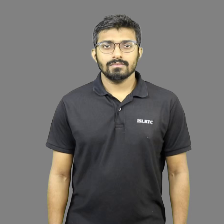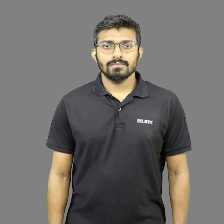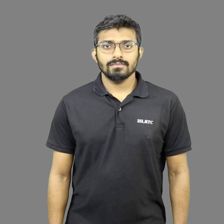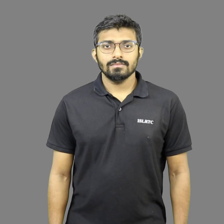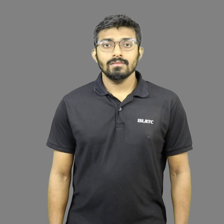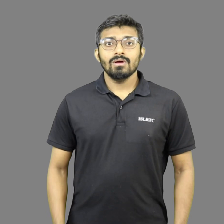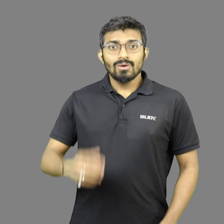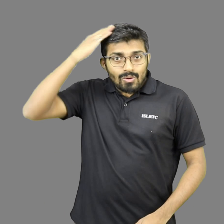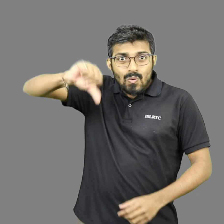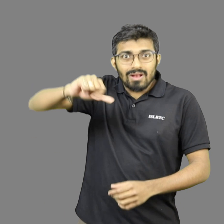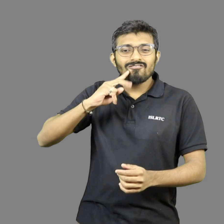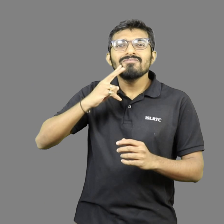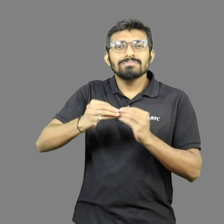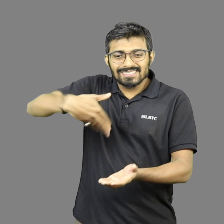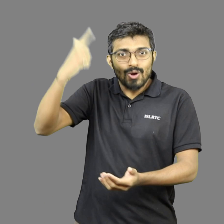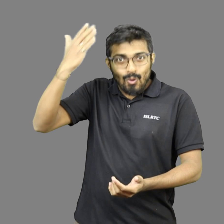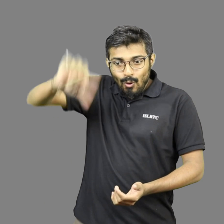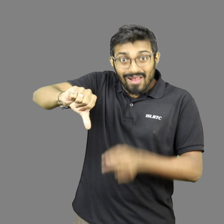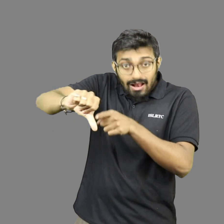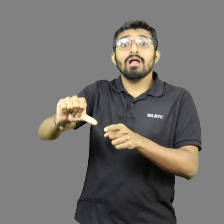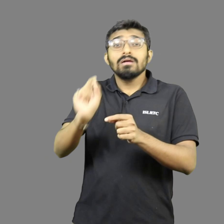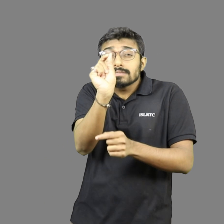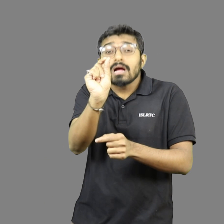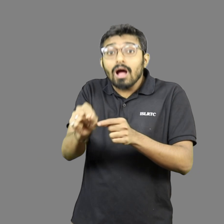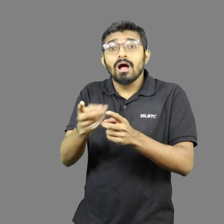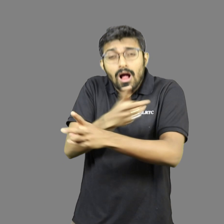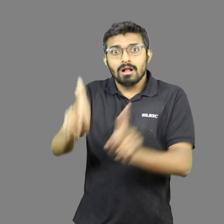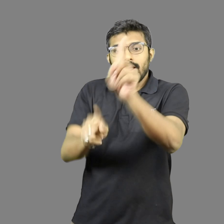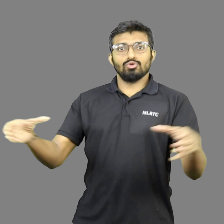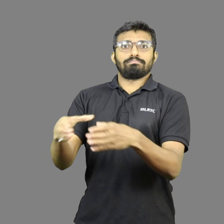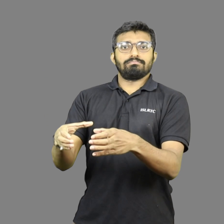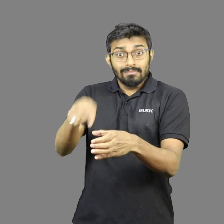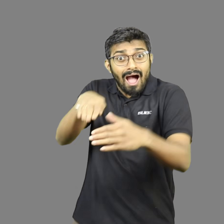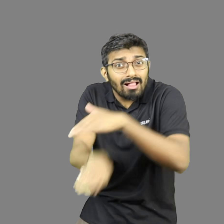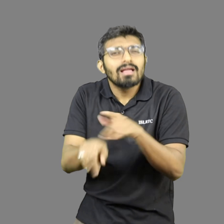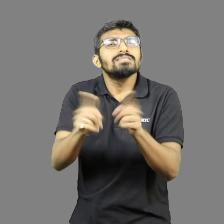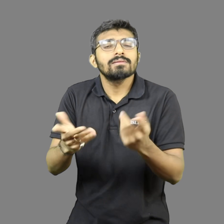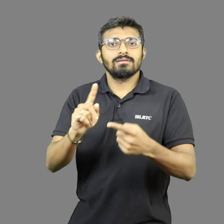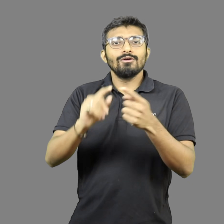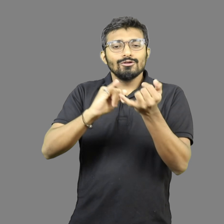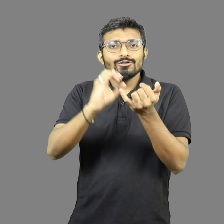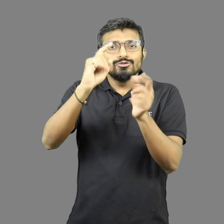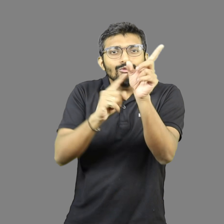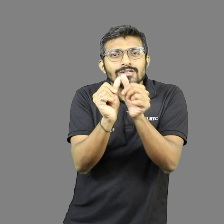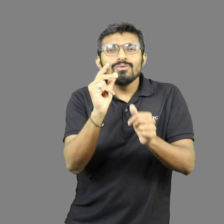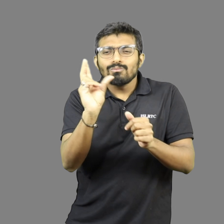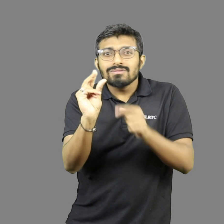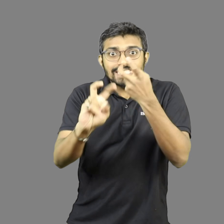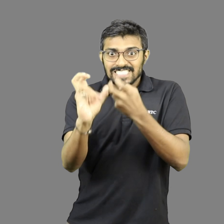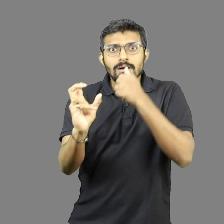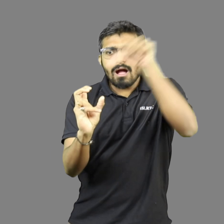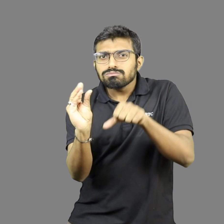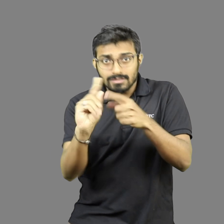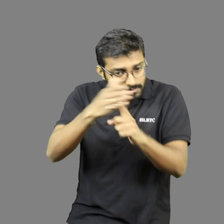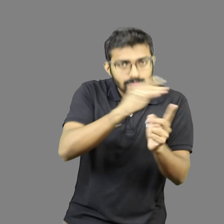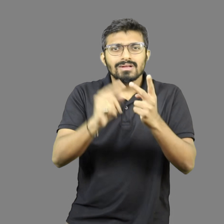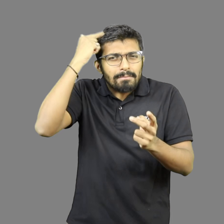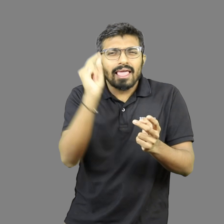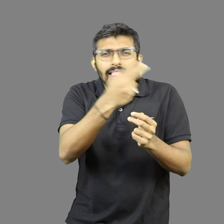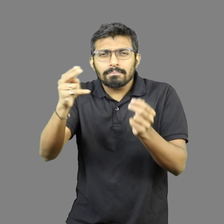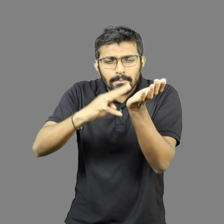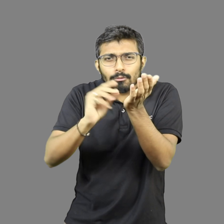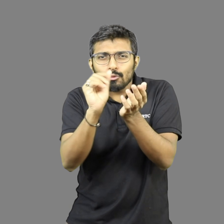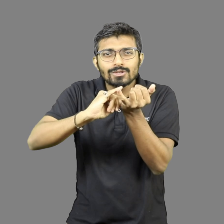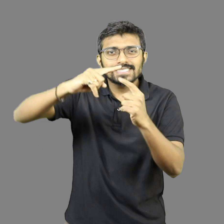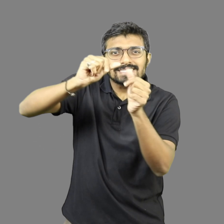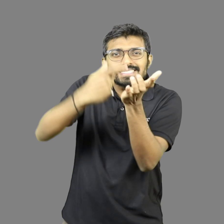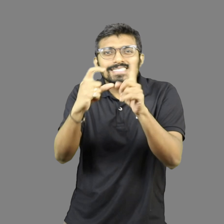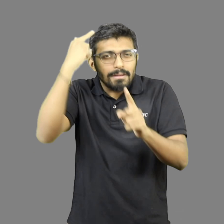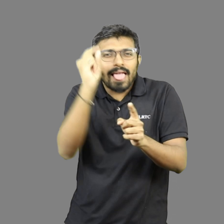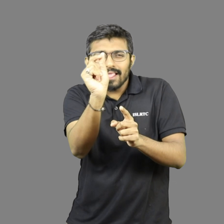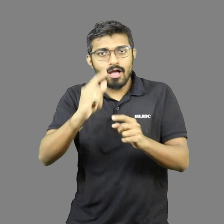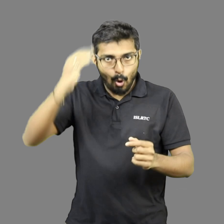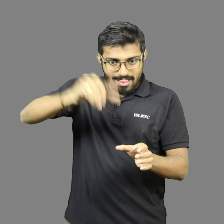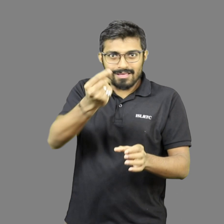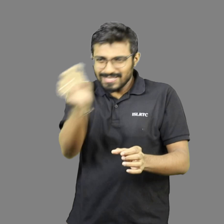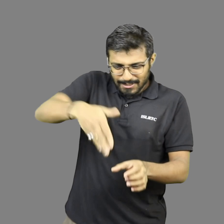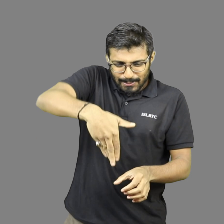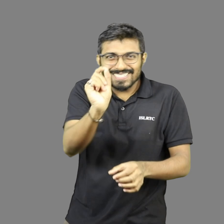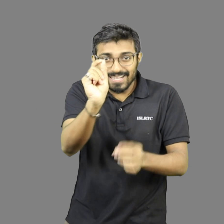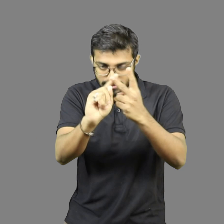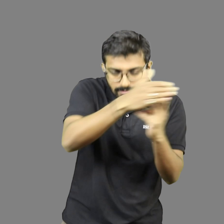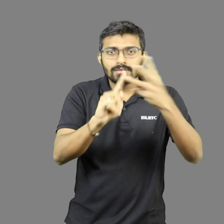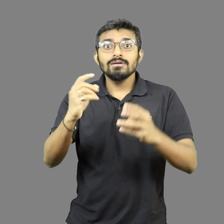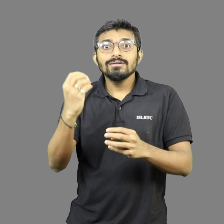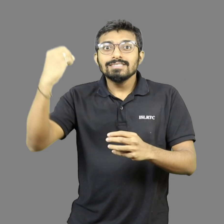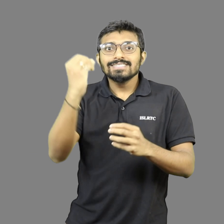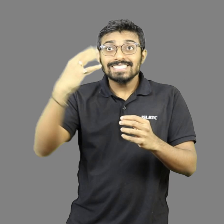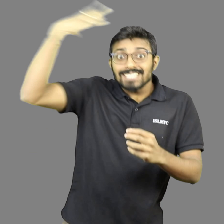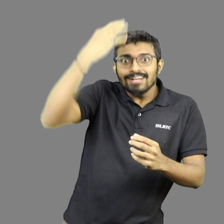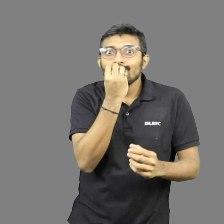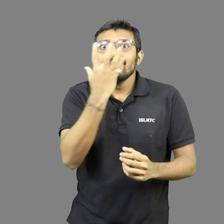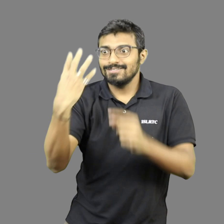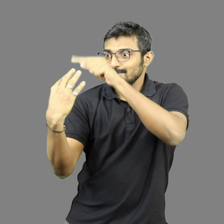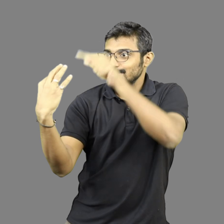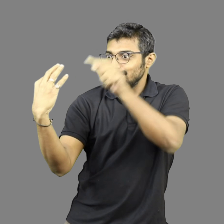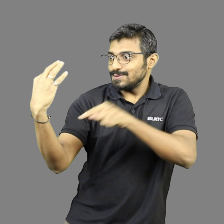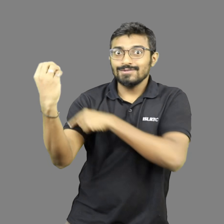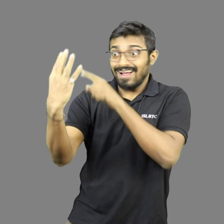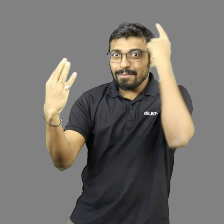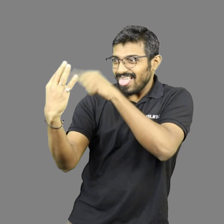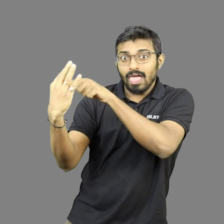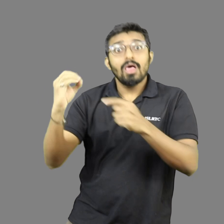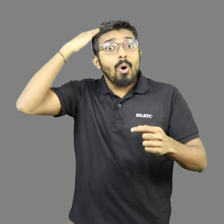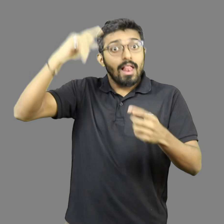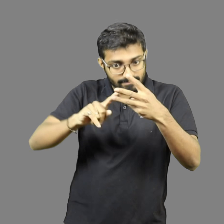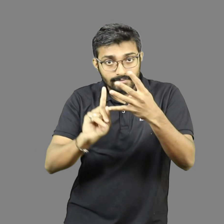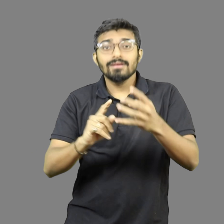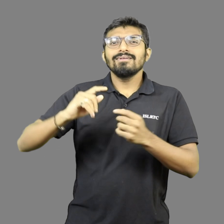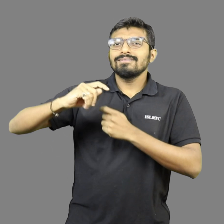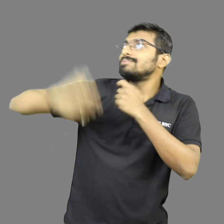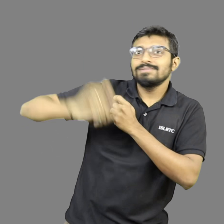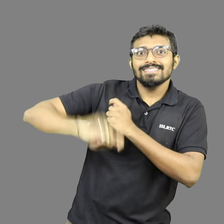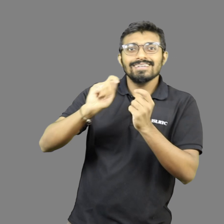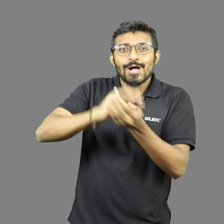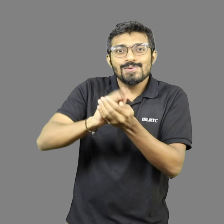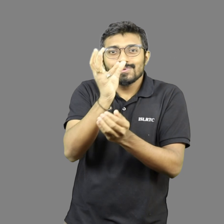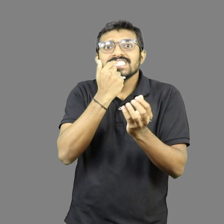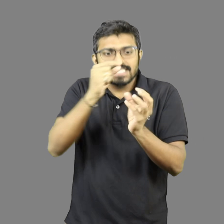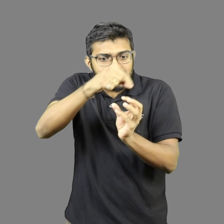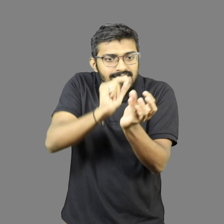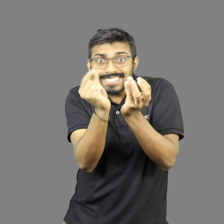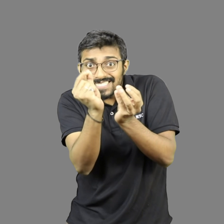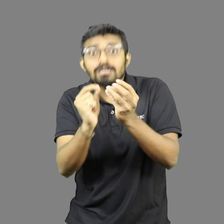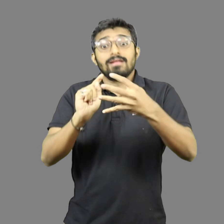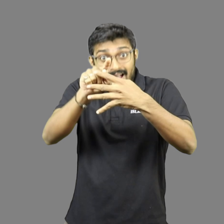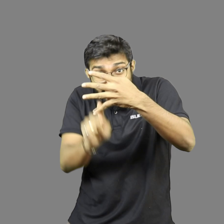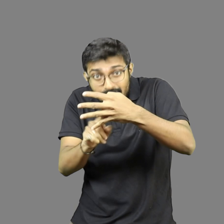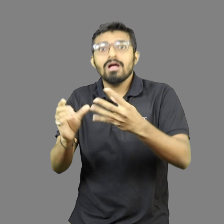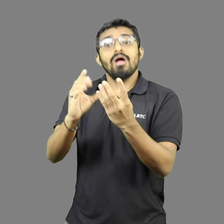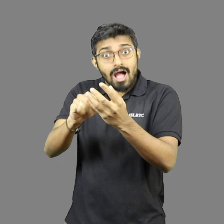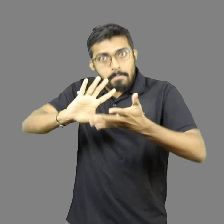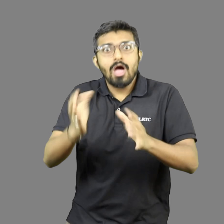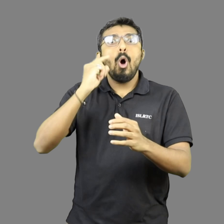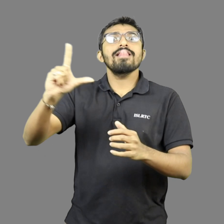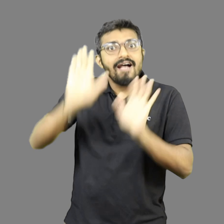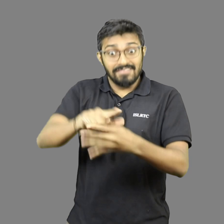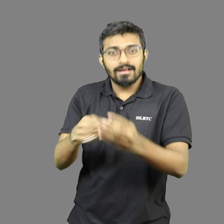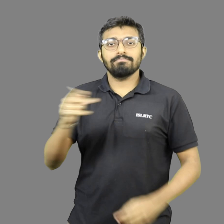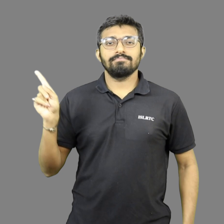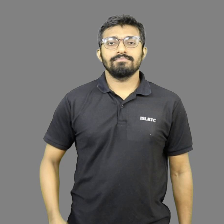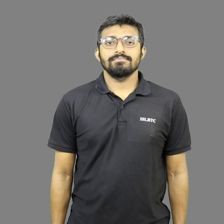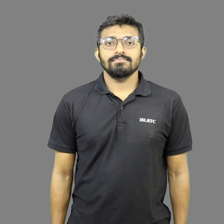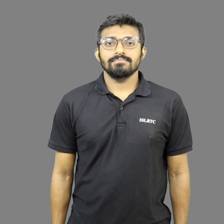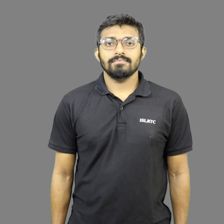Oil Seed Crops